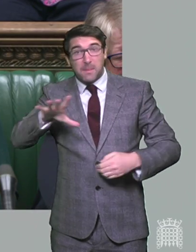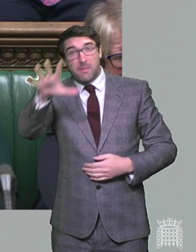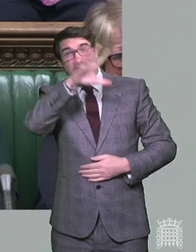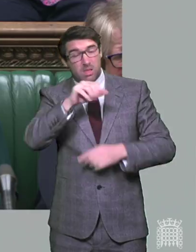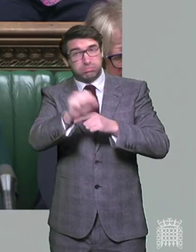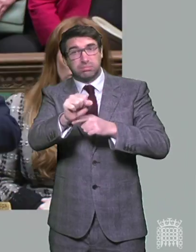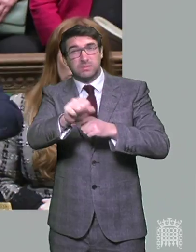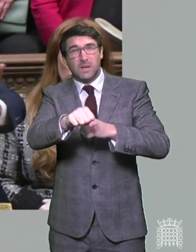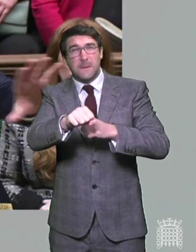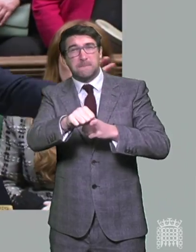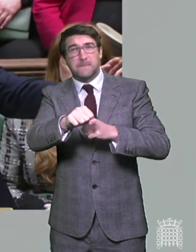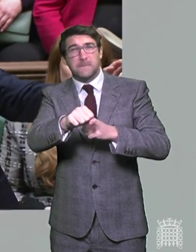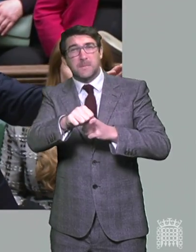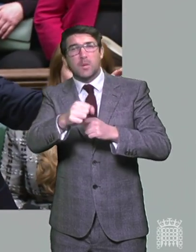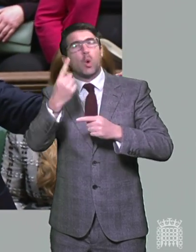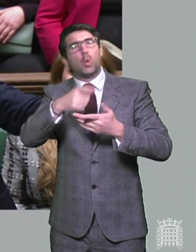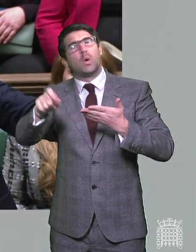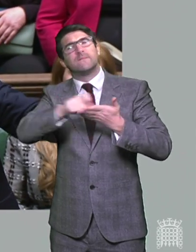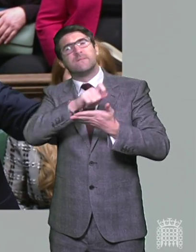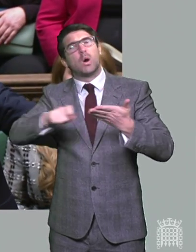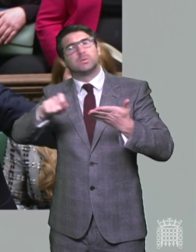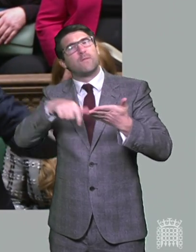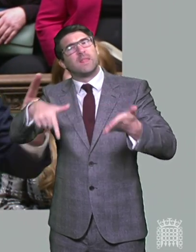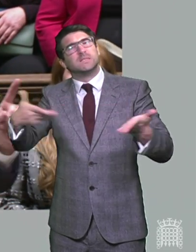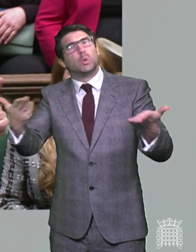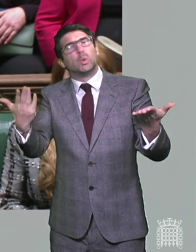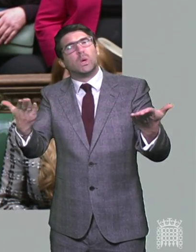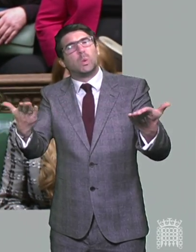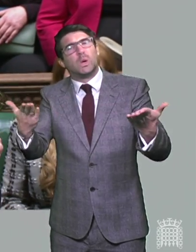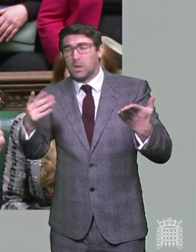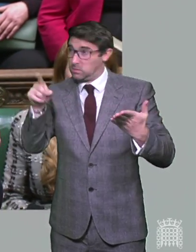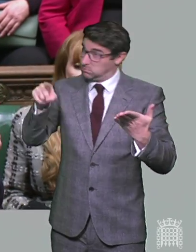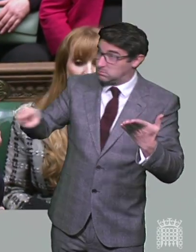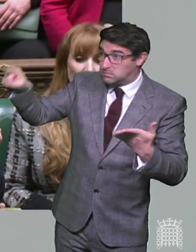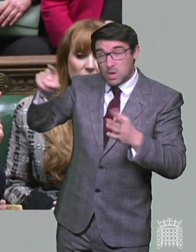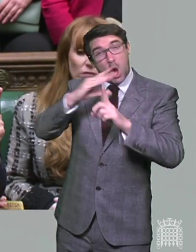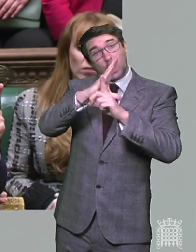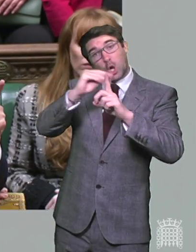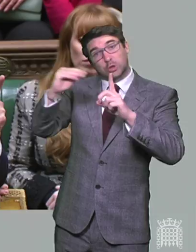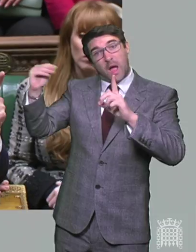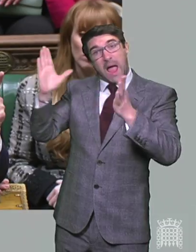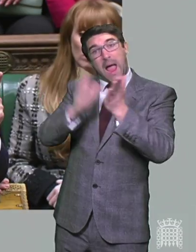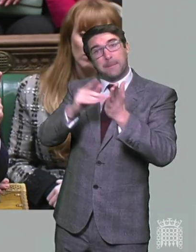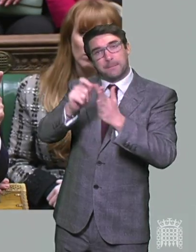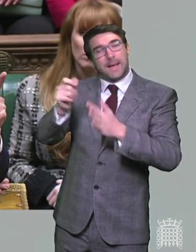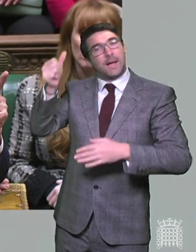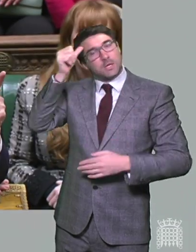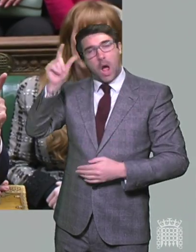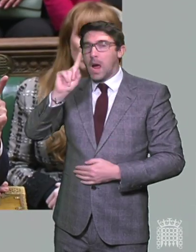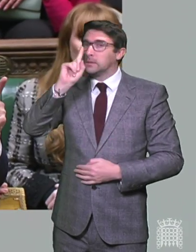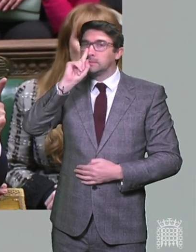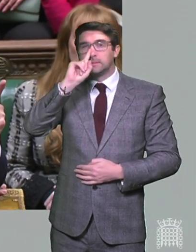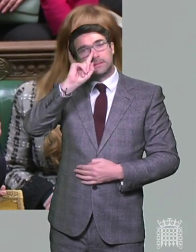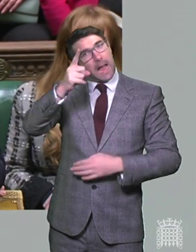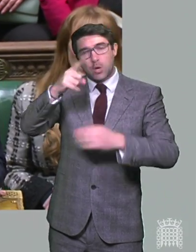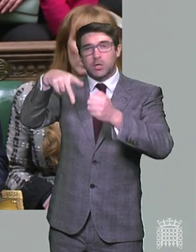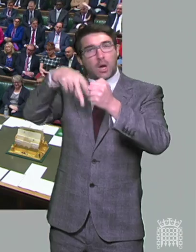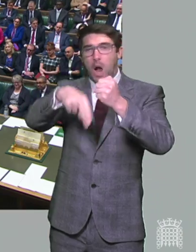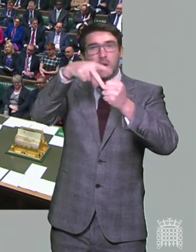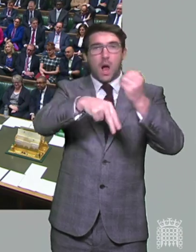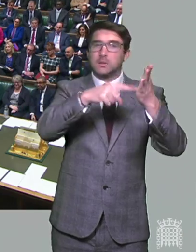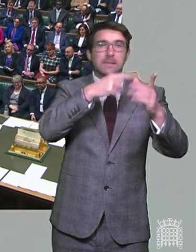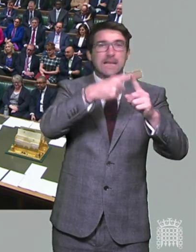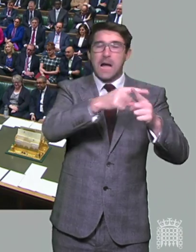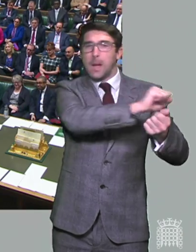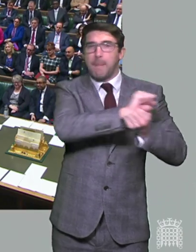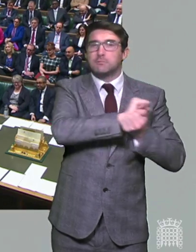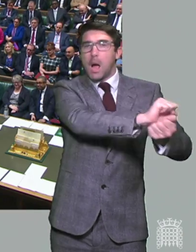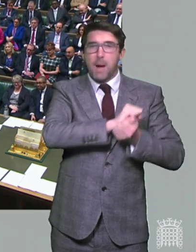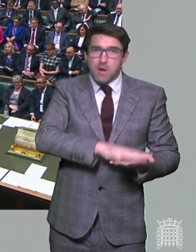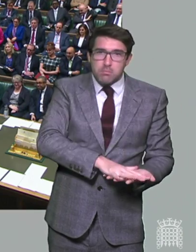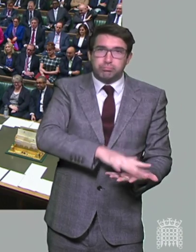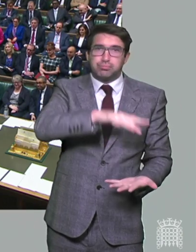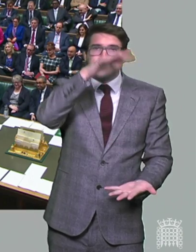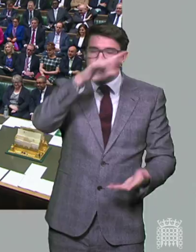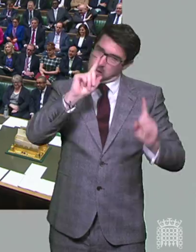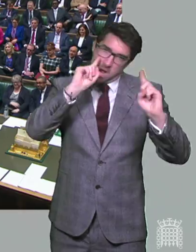Who voted for this? Not even most of the MPs sitting behind her, who know they cannot pay for tax cuts on the never-never.